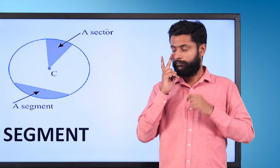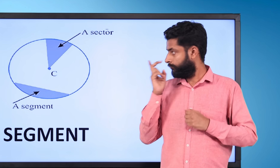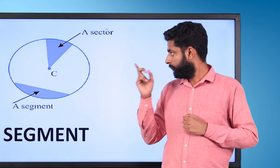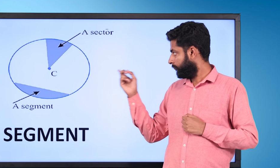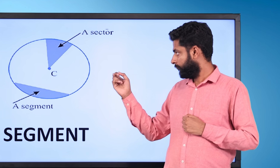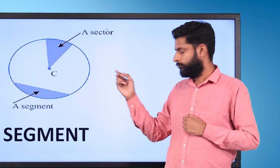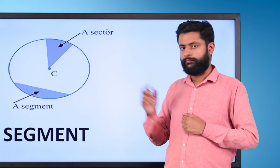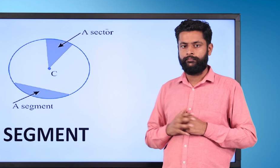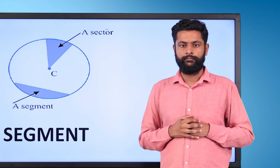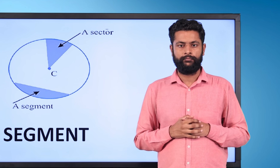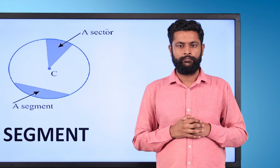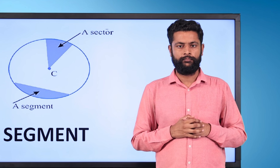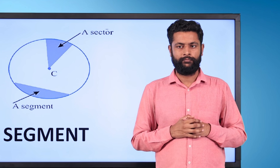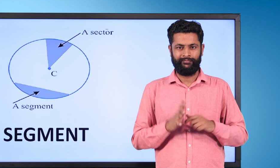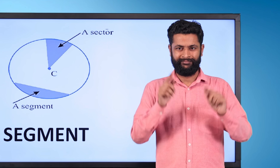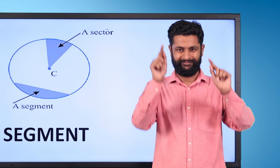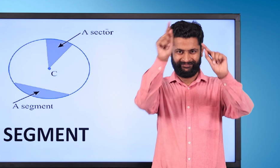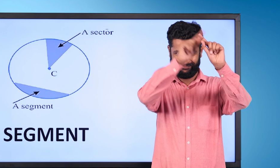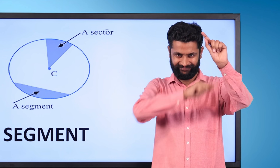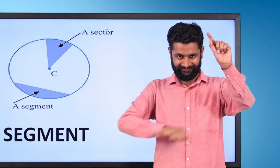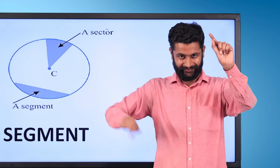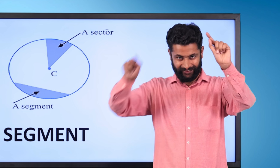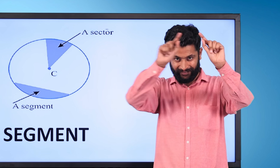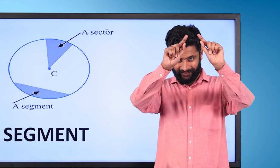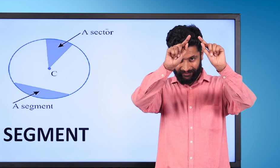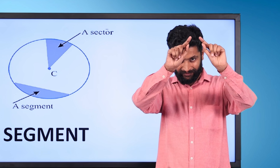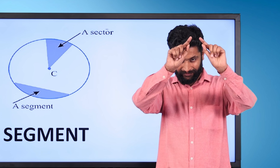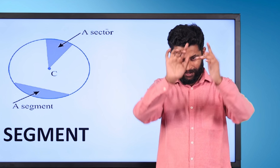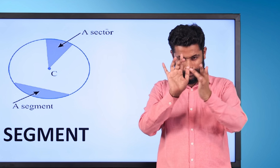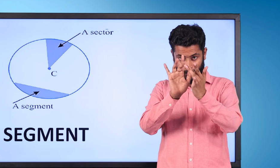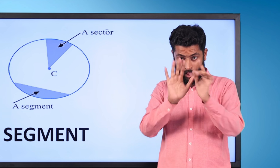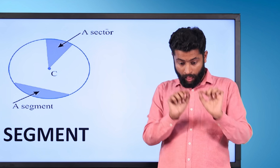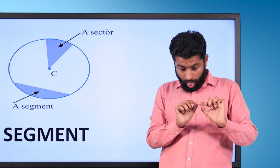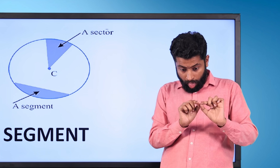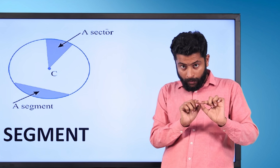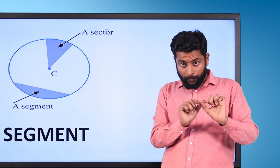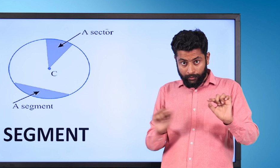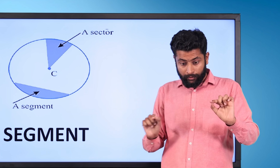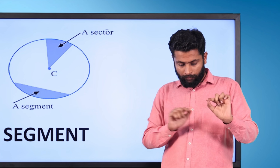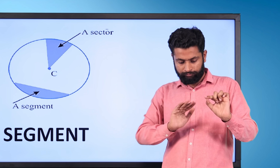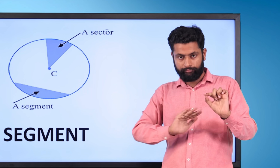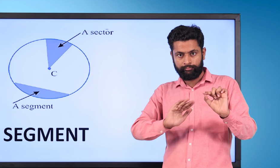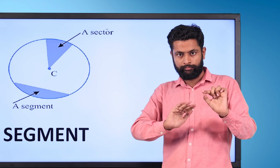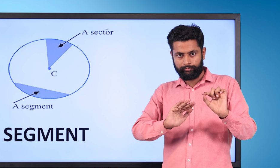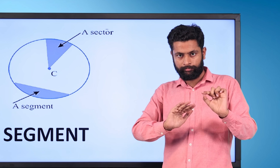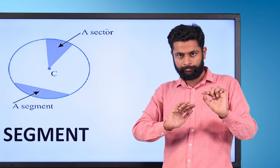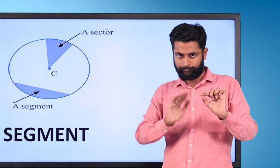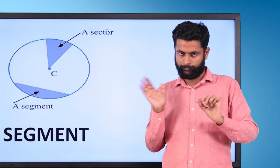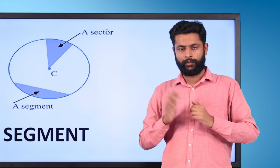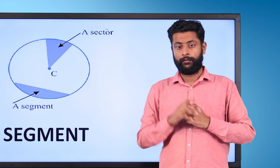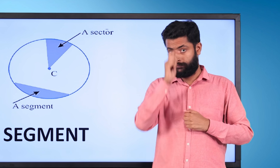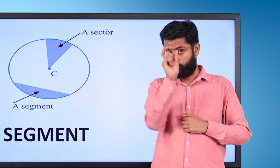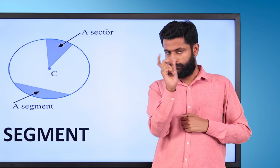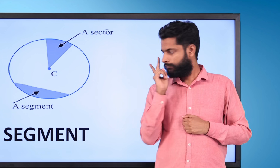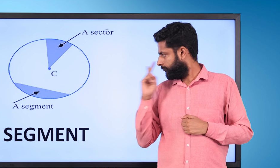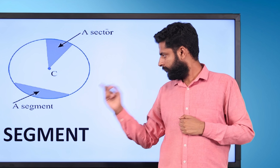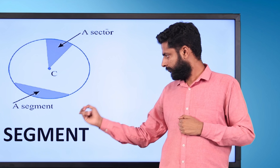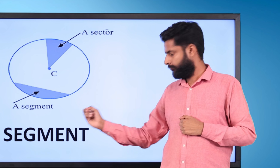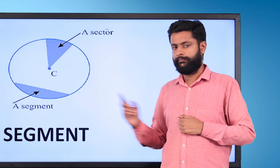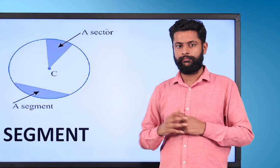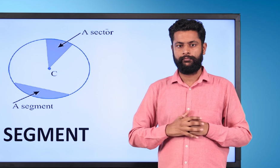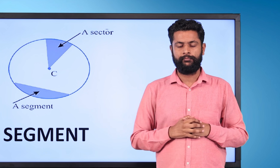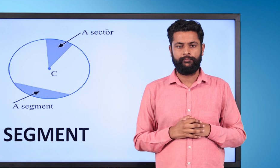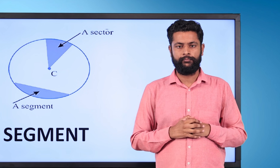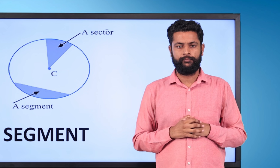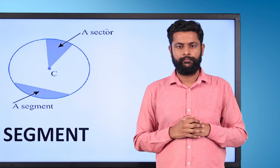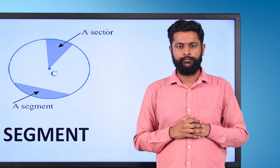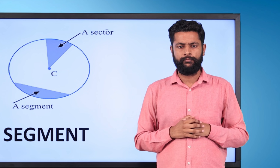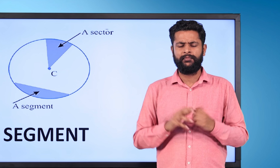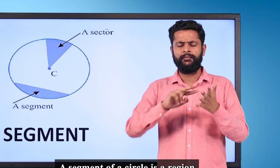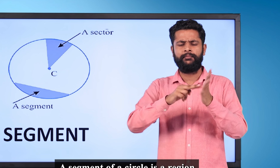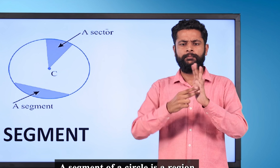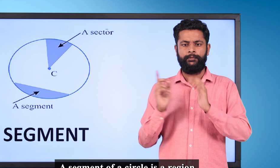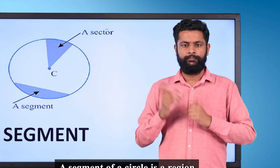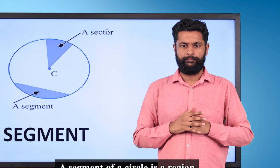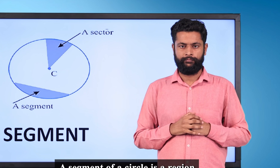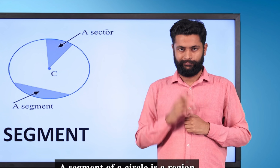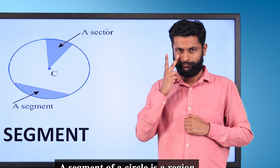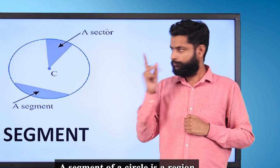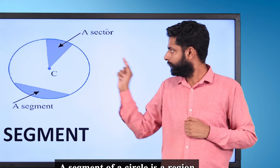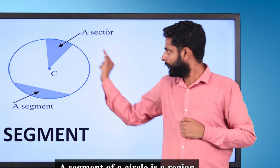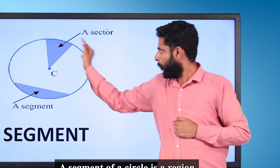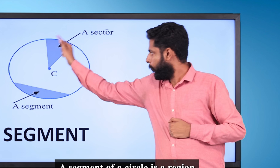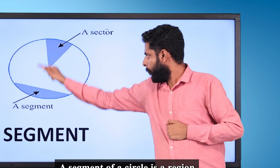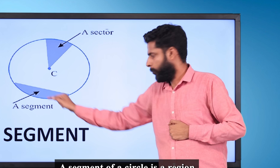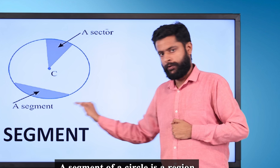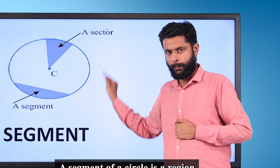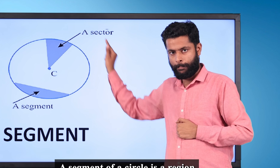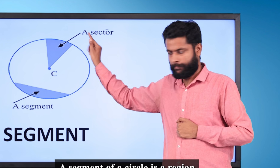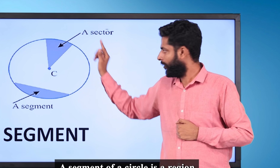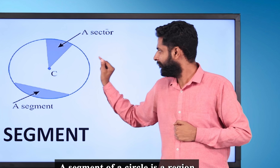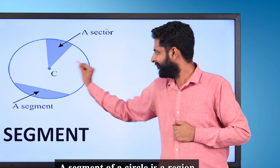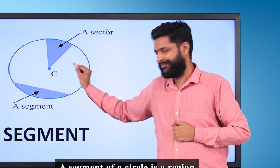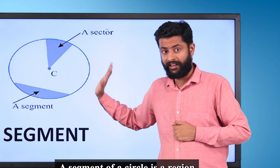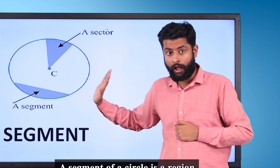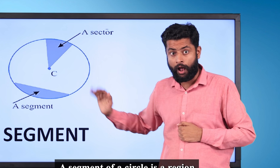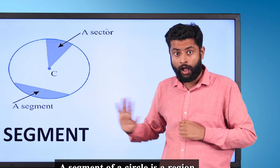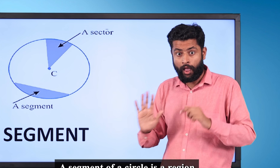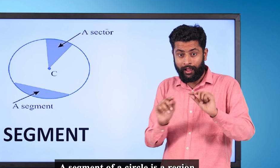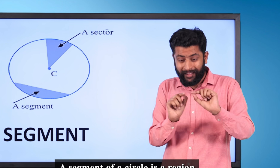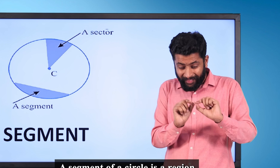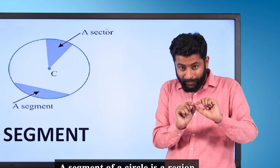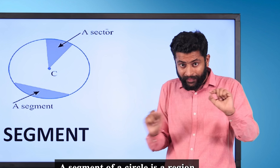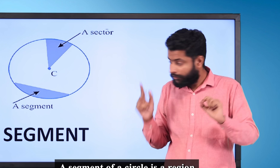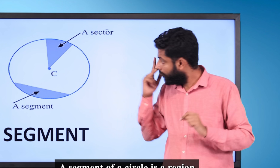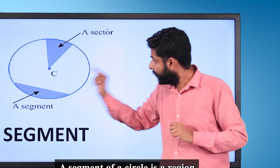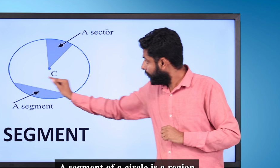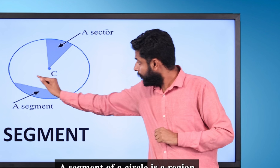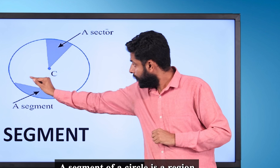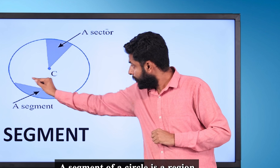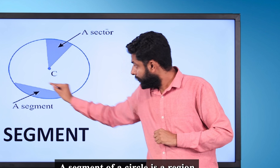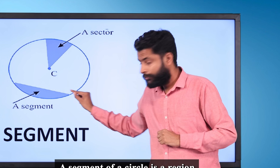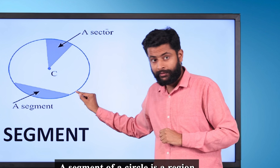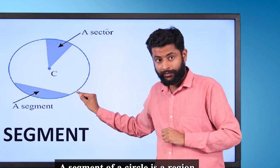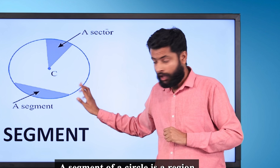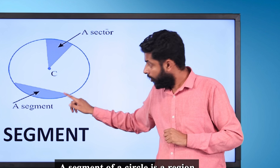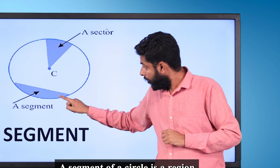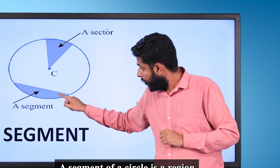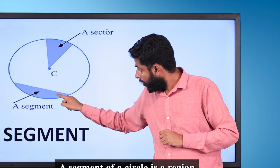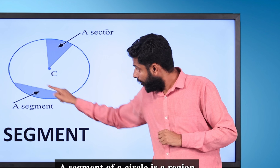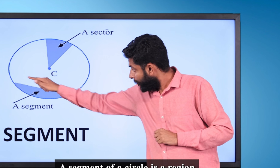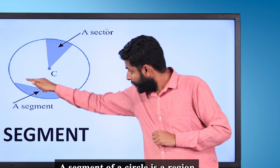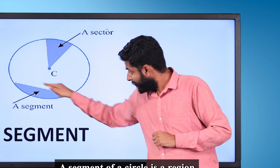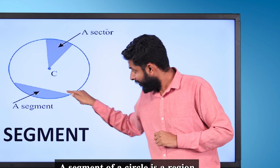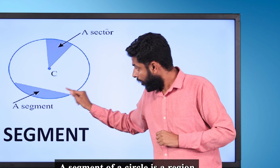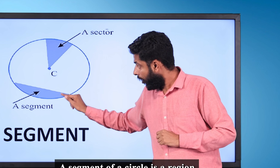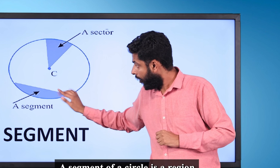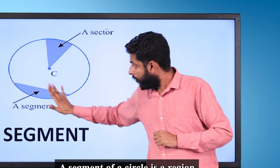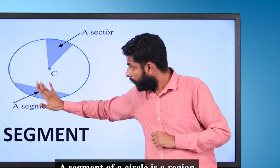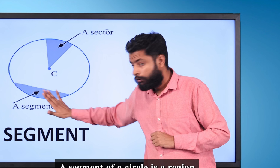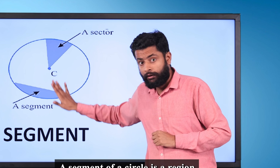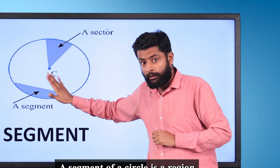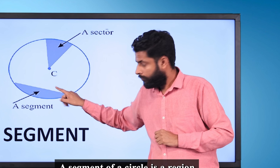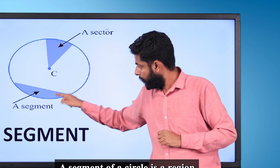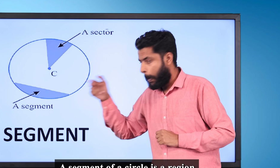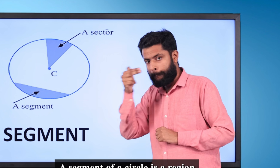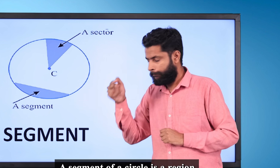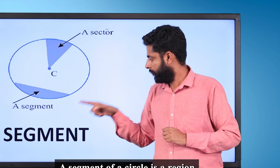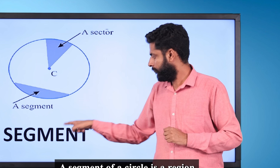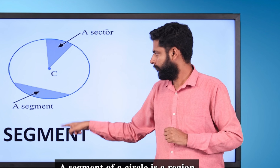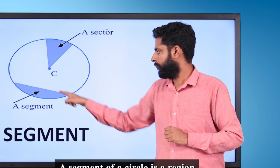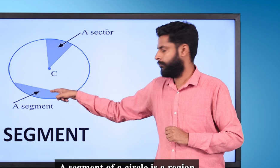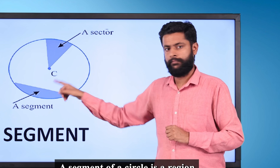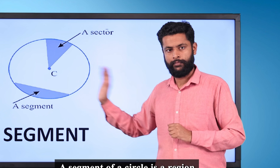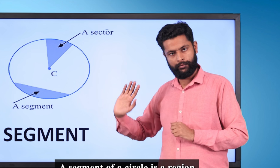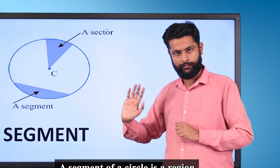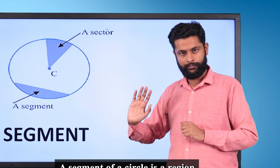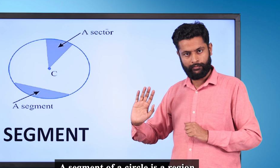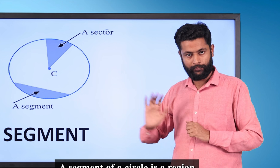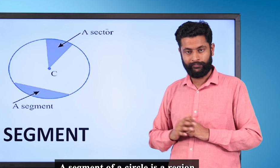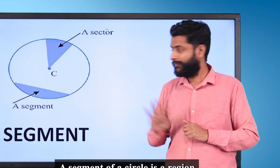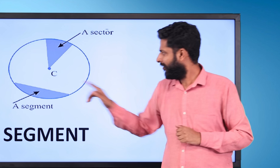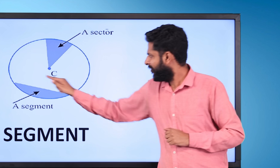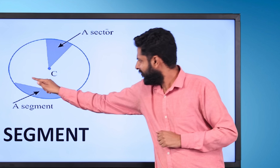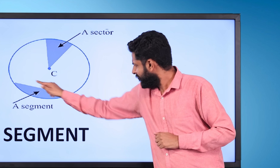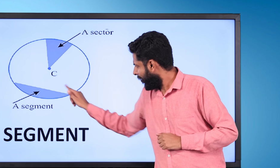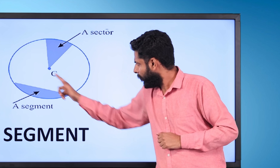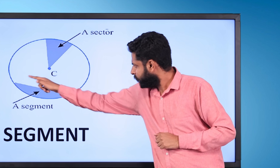This sign means segment. A segment of a circle is a region in the interior of the circle